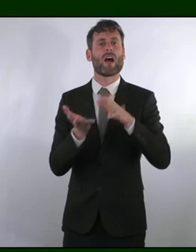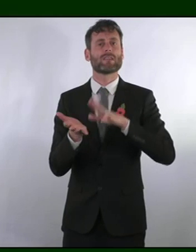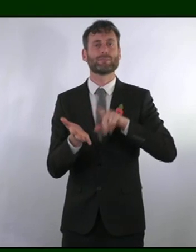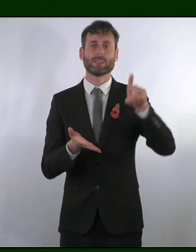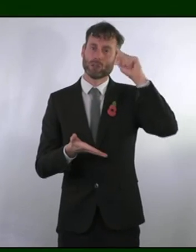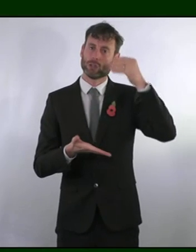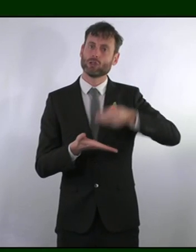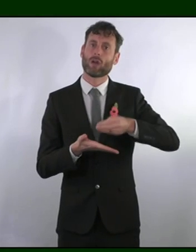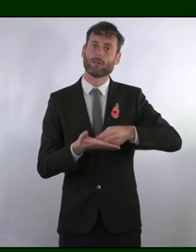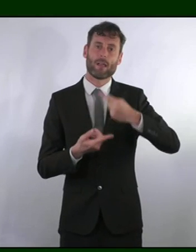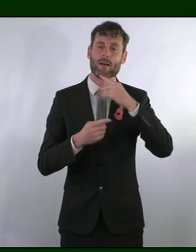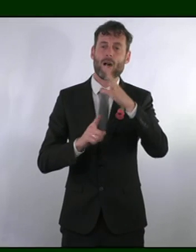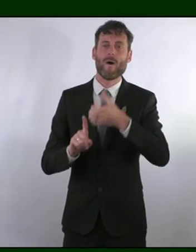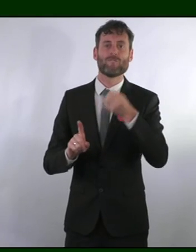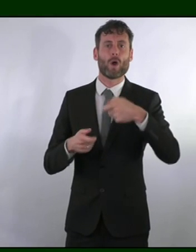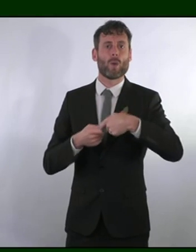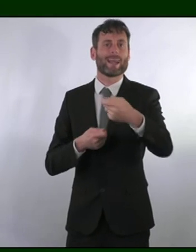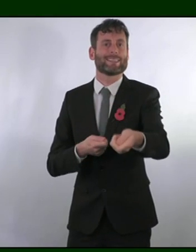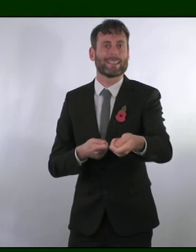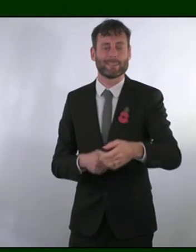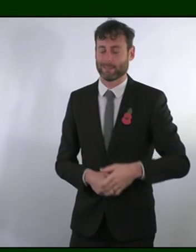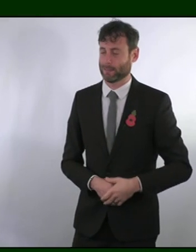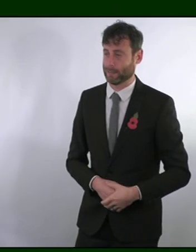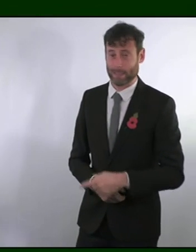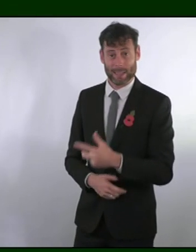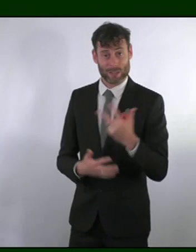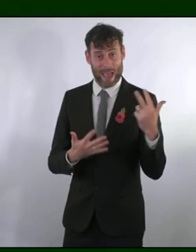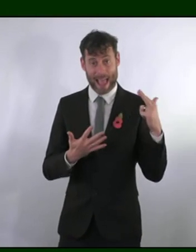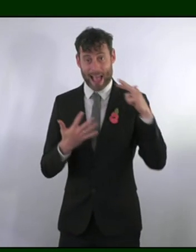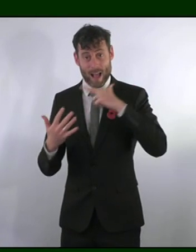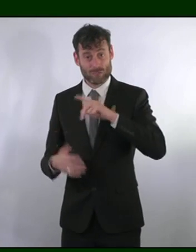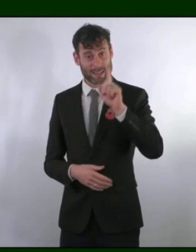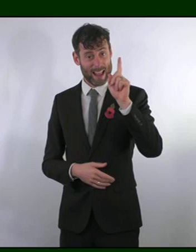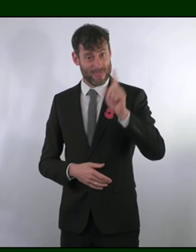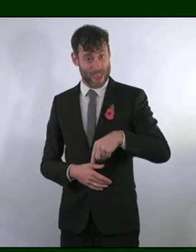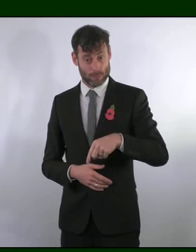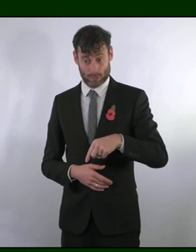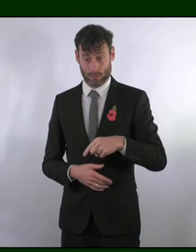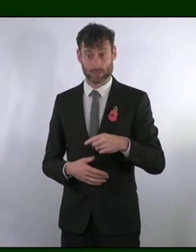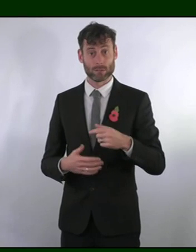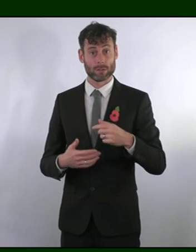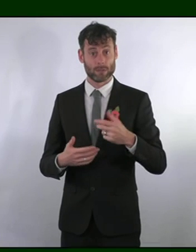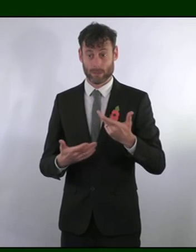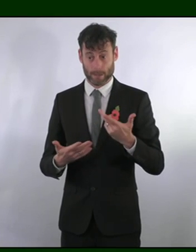Redundancies are at a record high and nearly 800,000 fewer people are in employment.